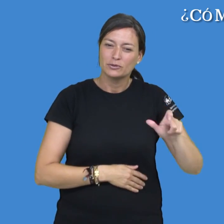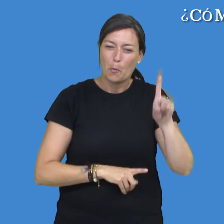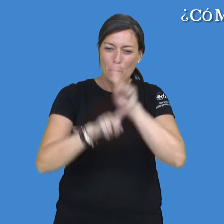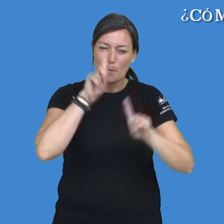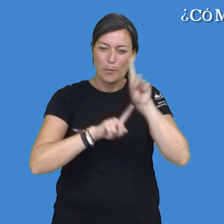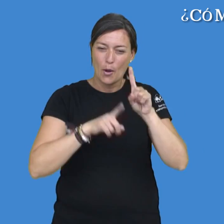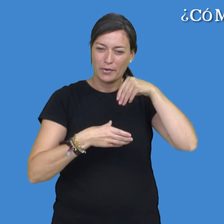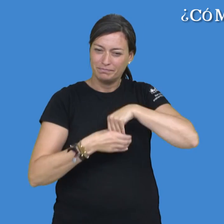problema